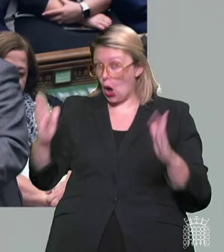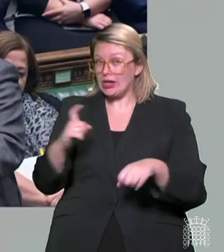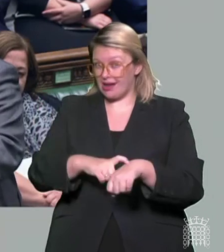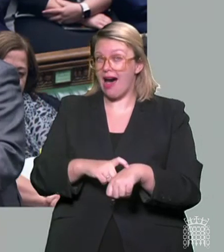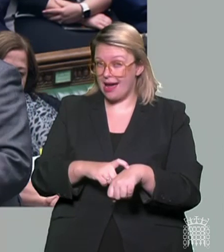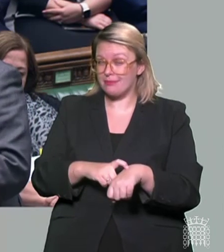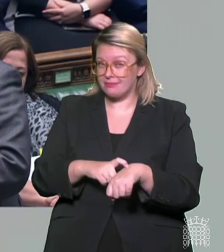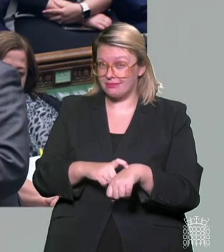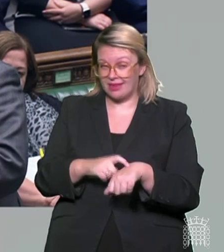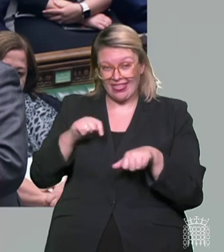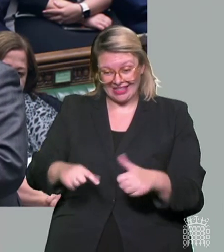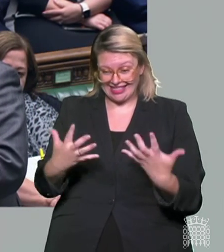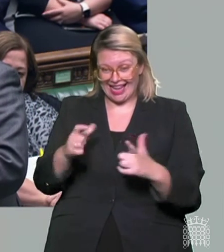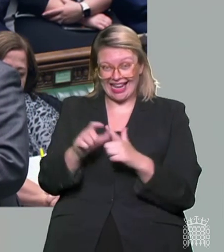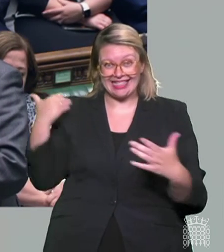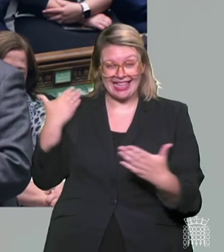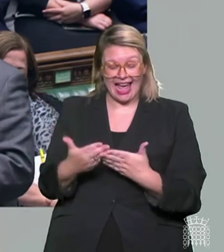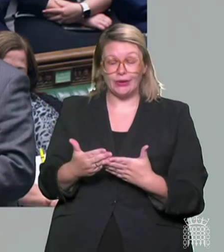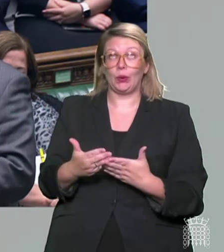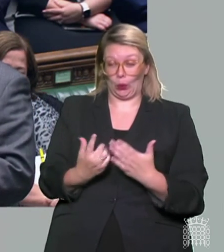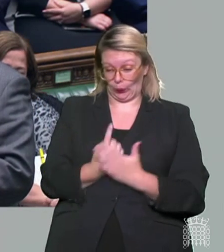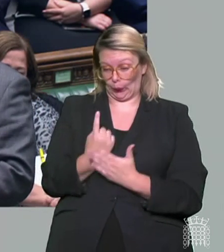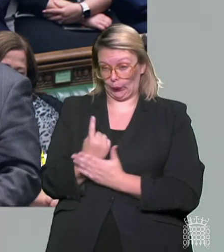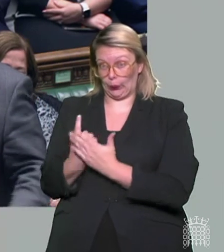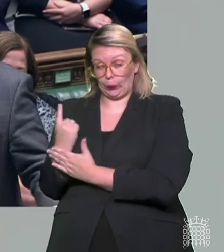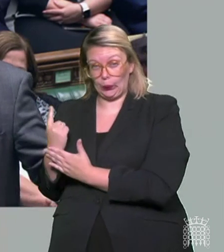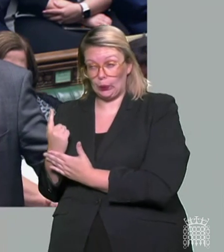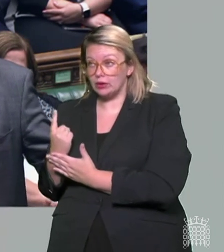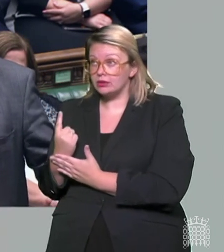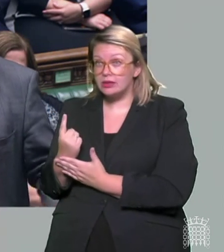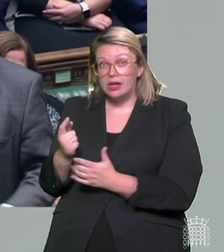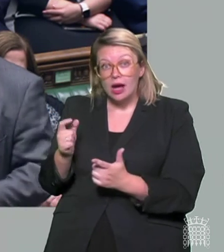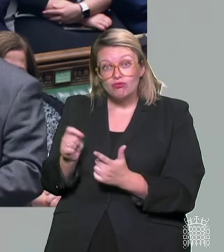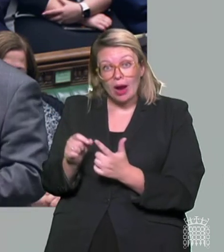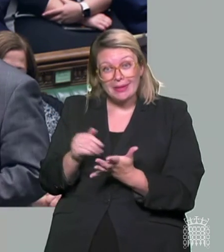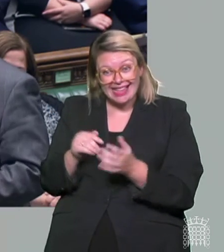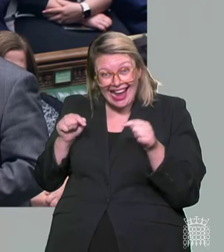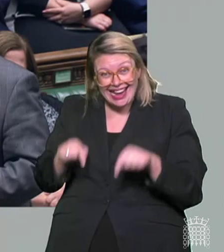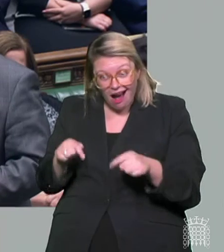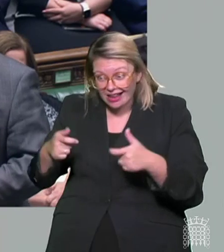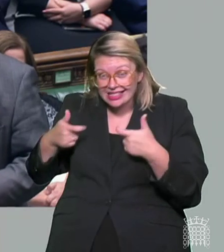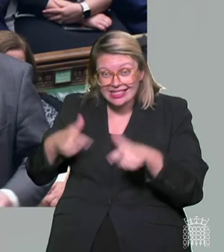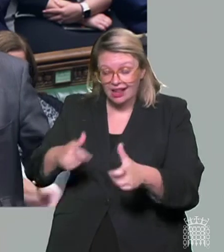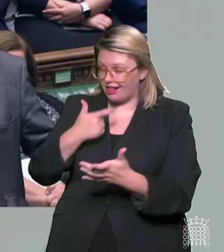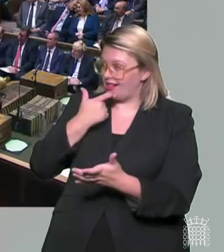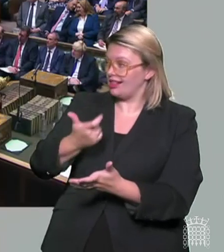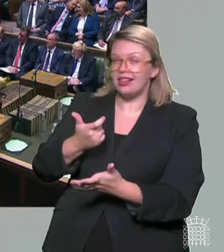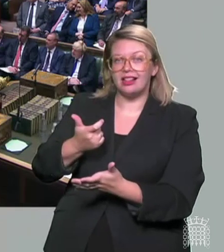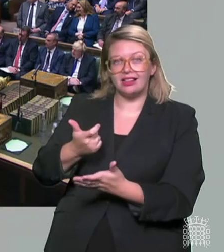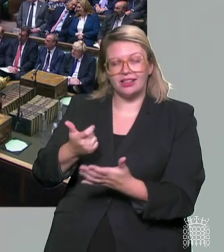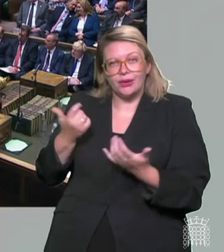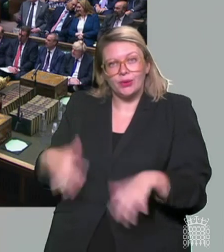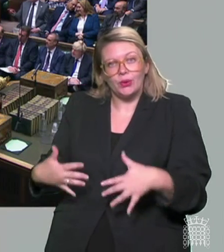truly a lifetime. Let us face it: it is a minor miracle that the Prime Minister has even made it through to Prime Minister’s questions.